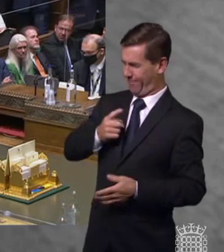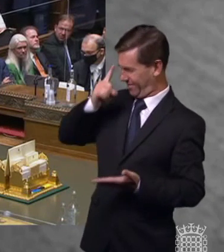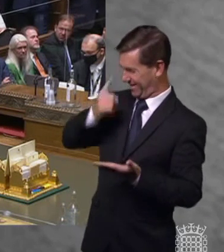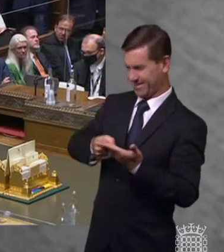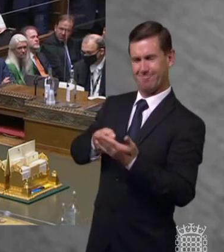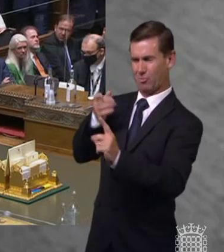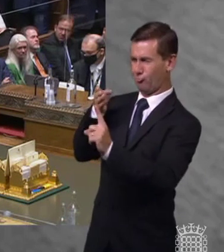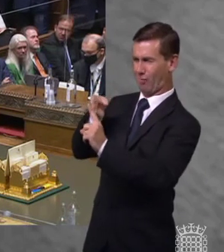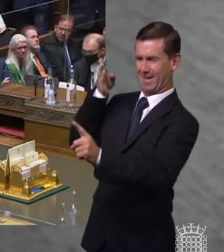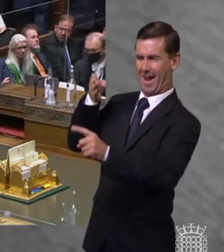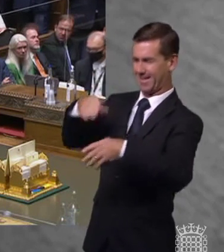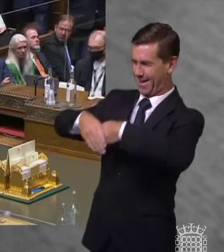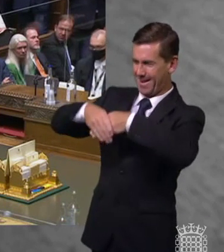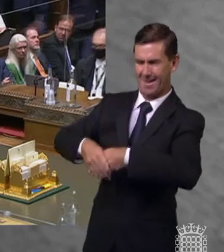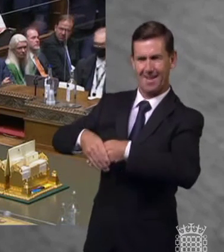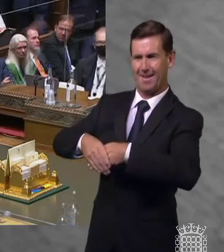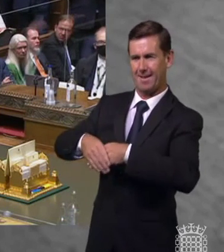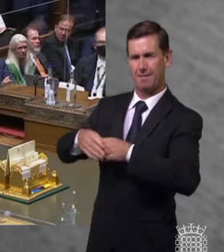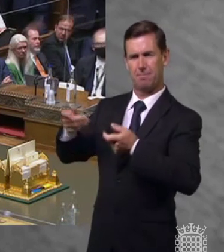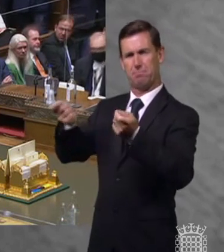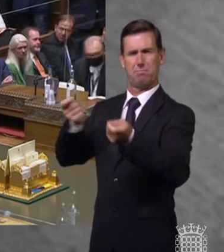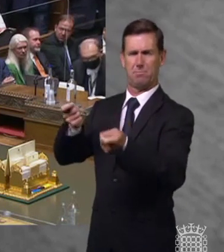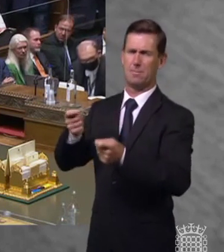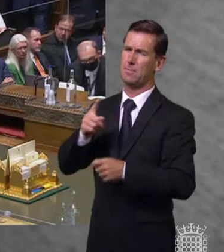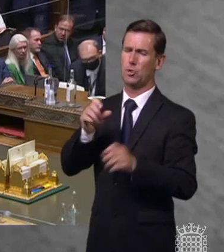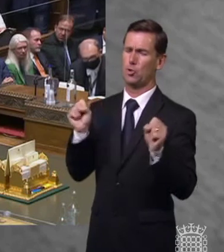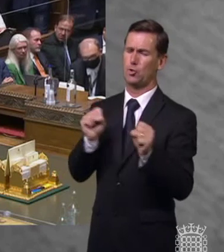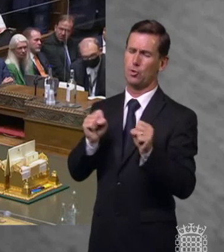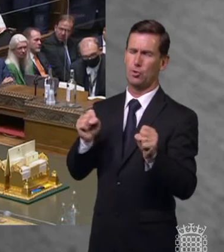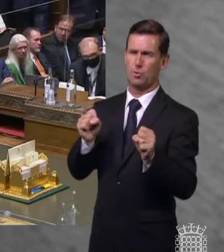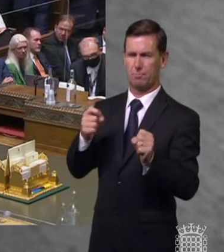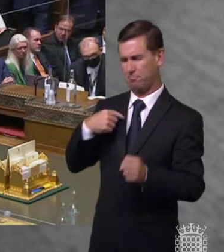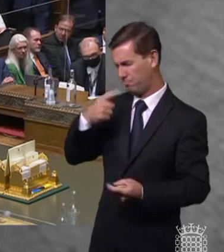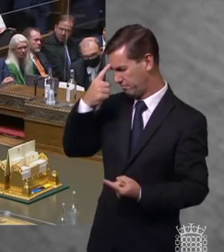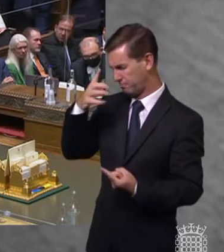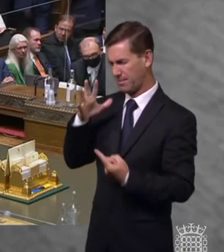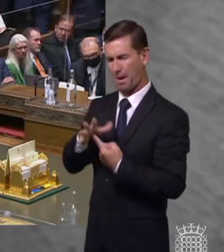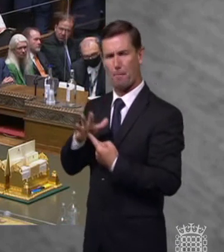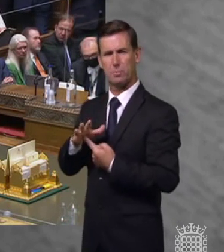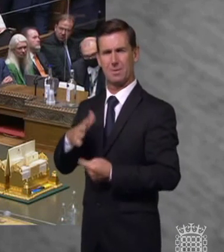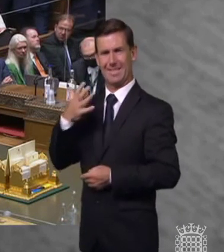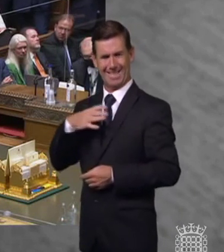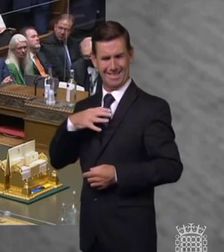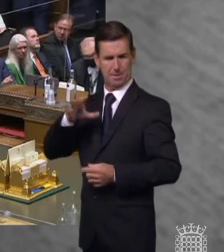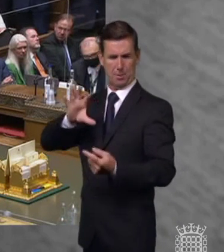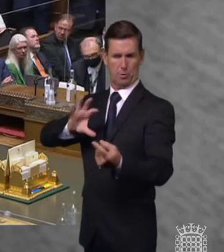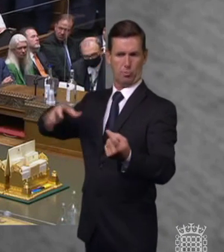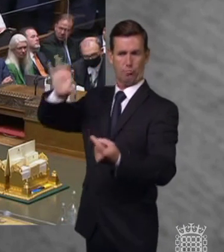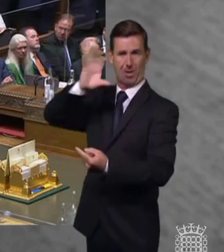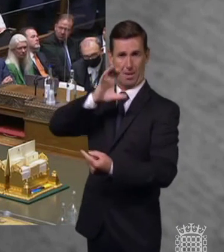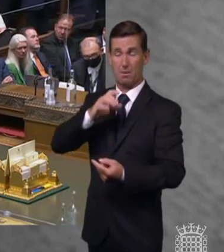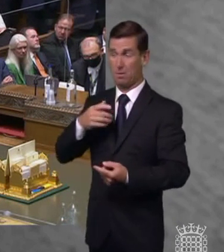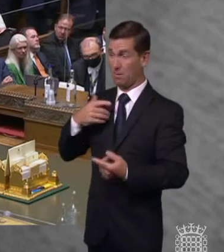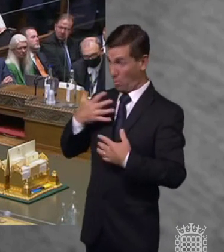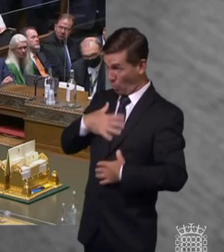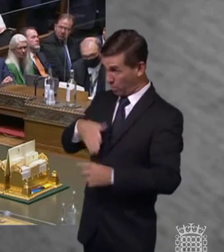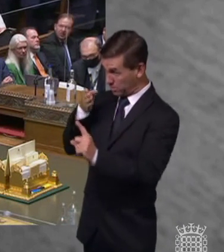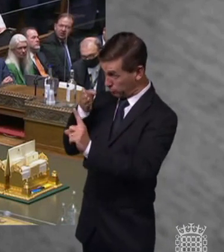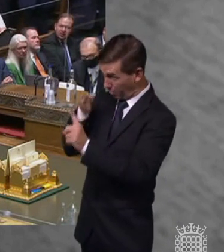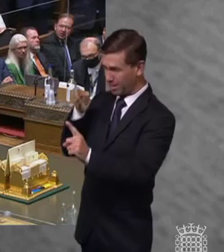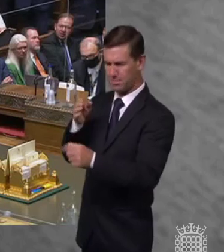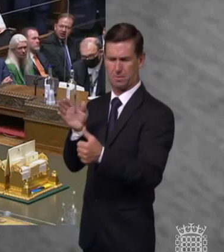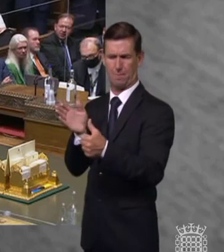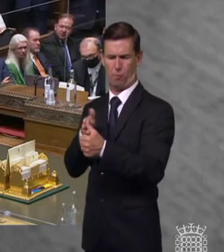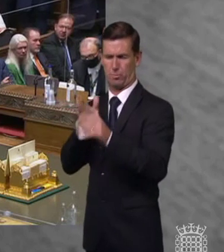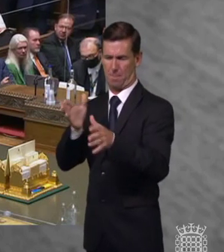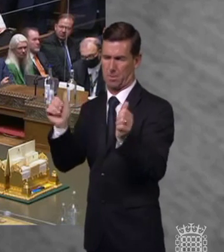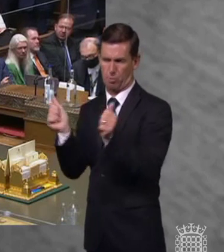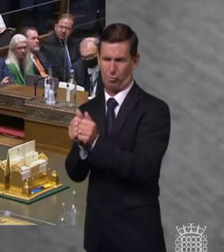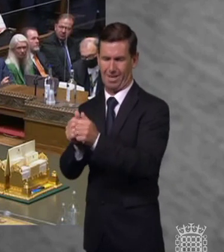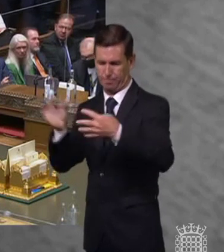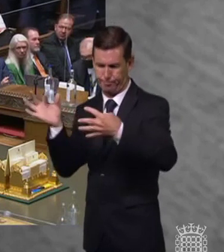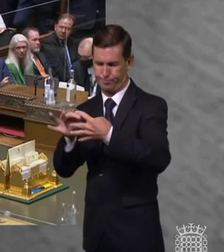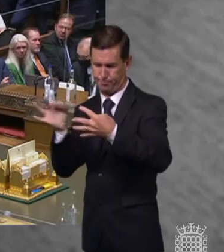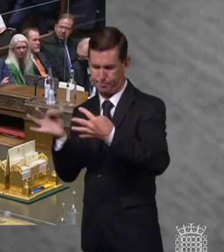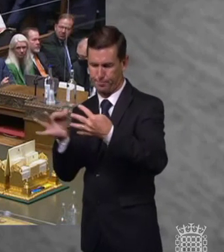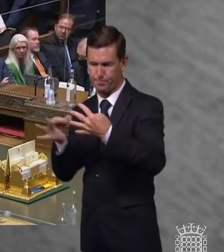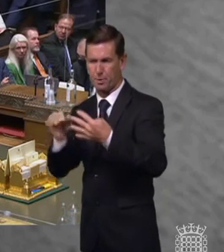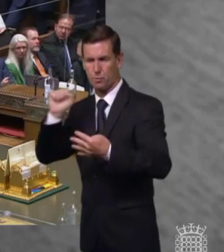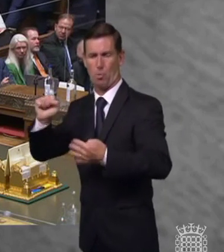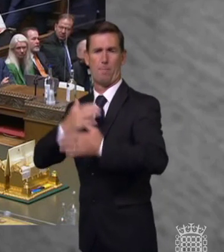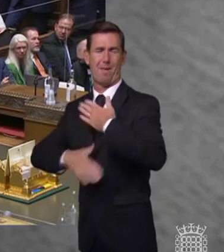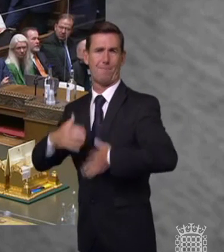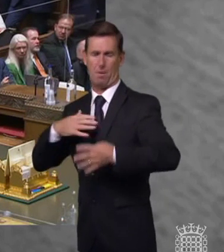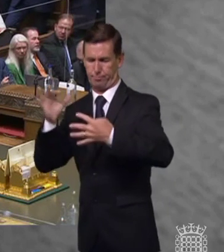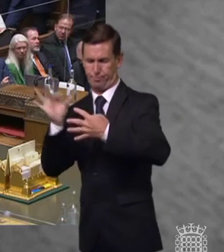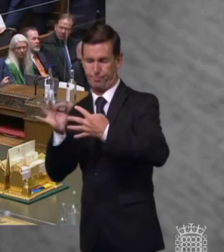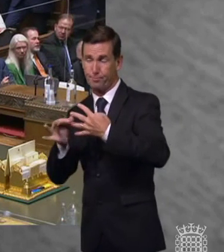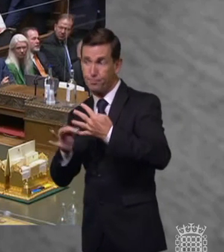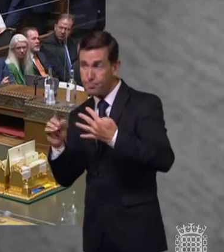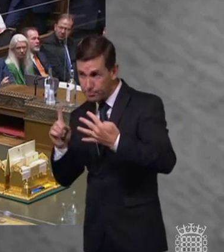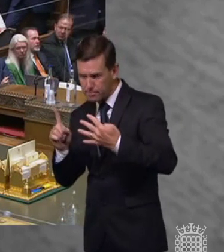Instead, those countries that care about Afghanistan’s future should work towards common conditions about the conduct of the new regime before deciding together whether to recognise it, and on what terms.